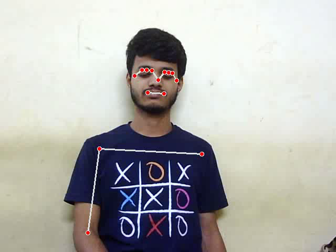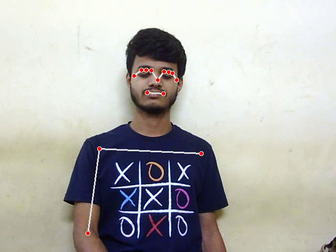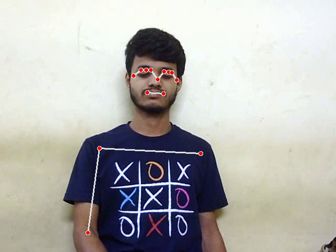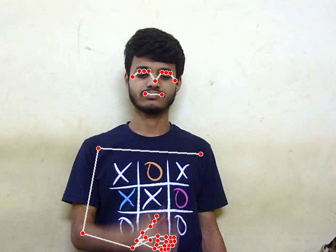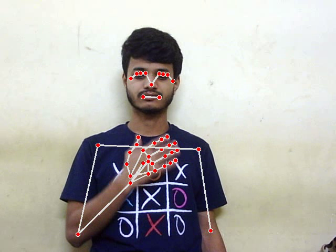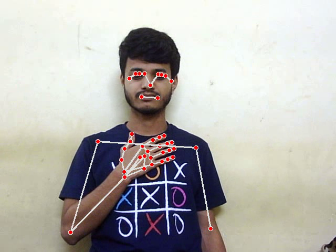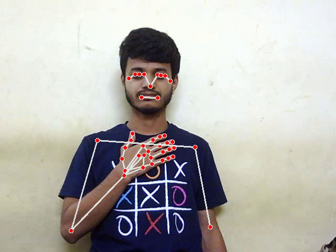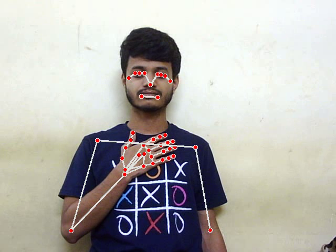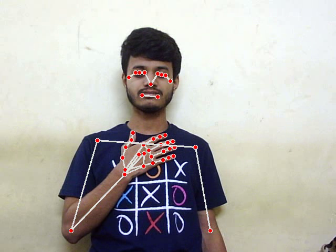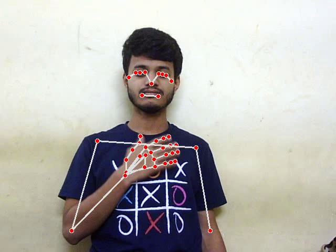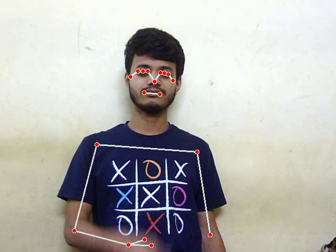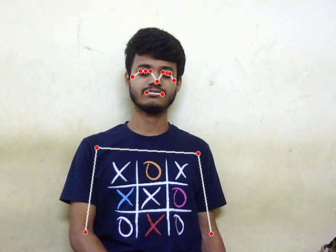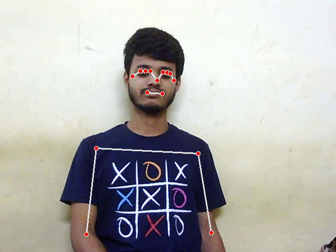my